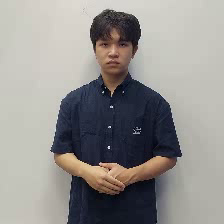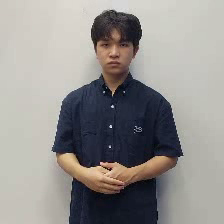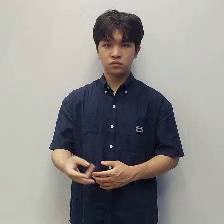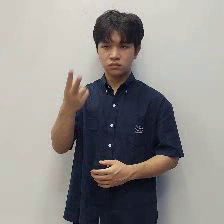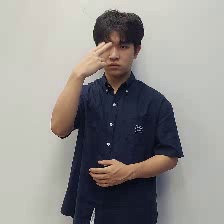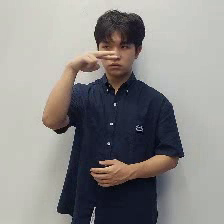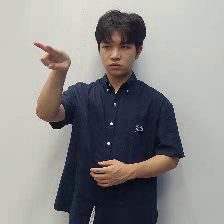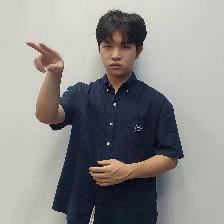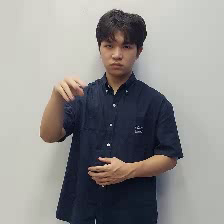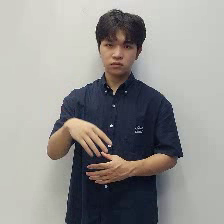Nhìn